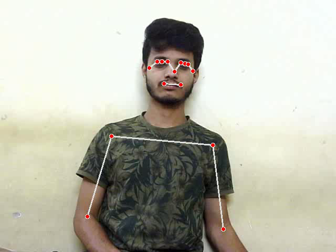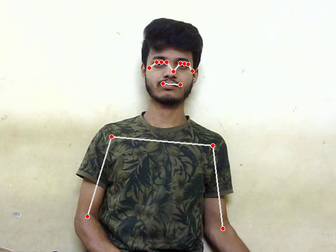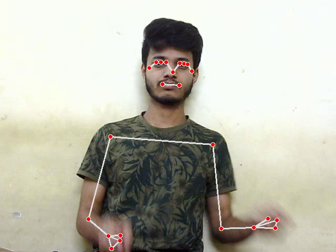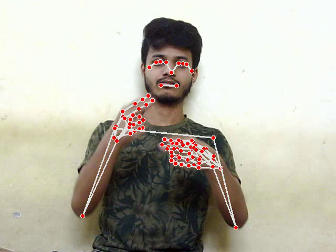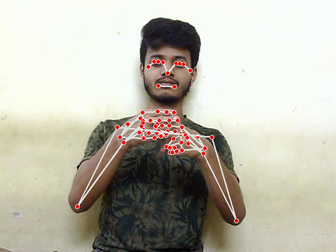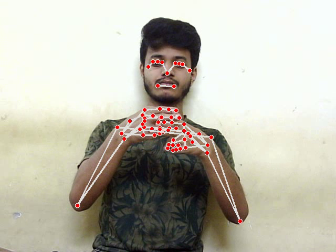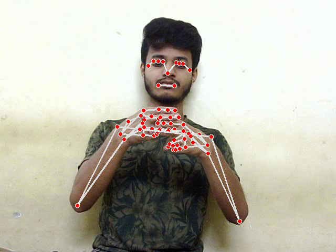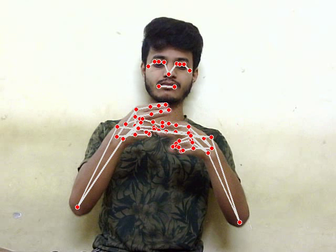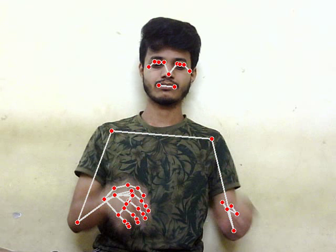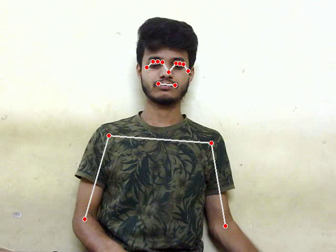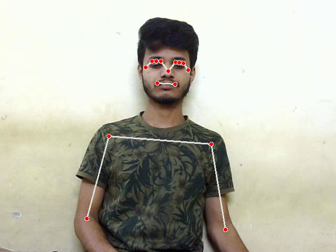name